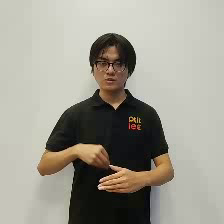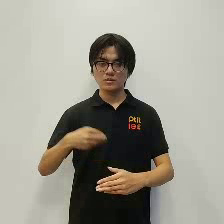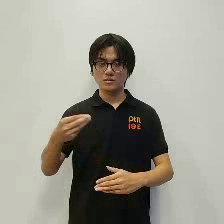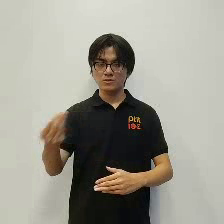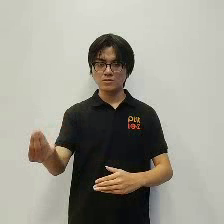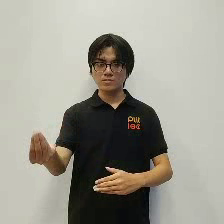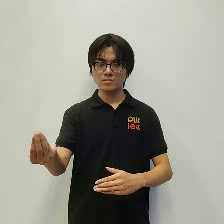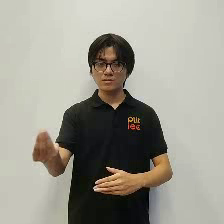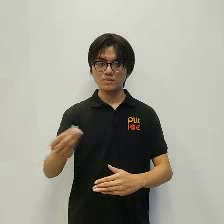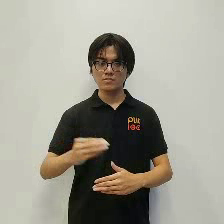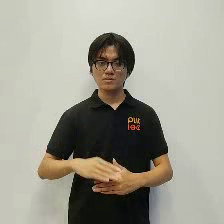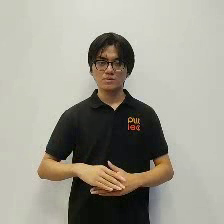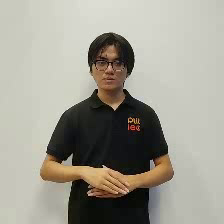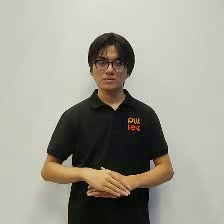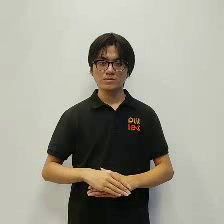Mua